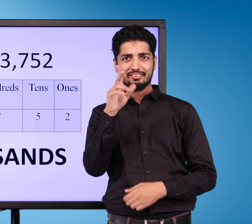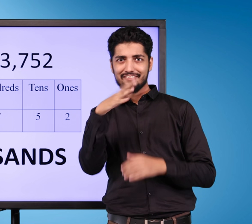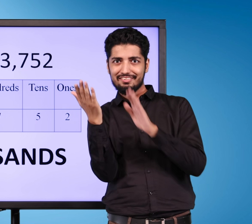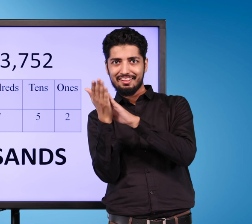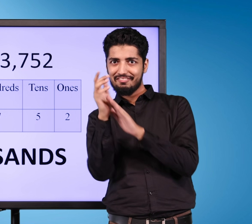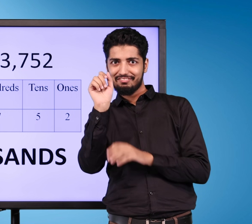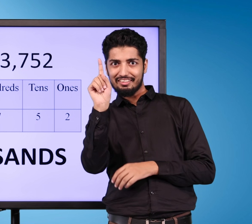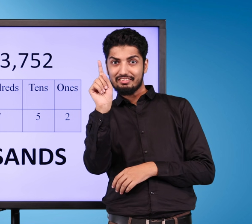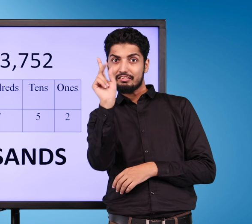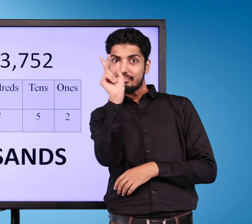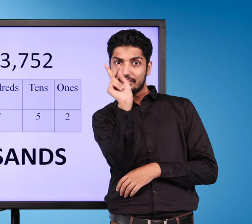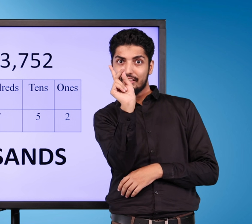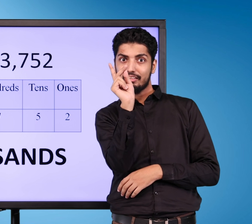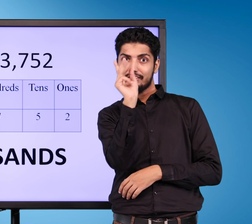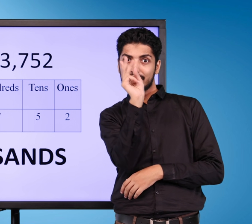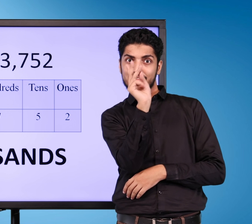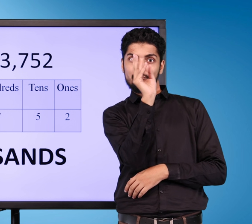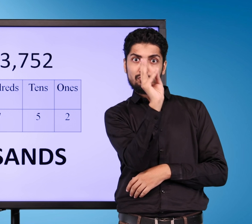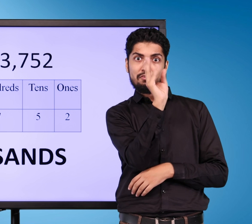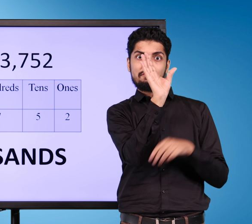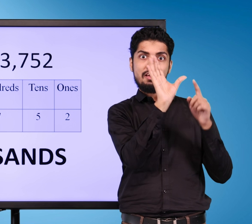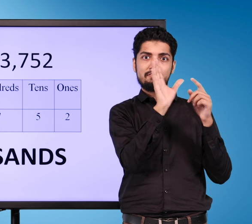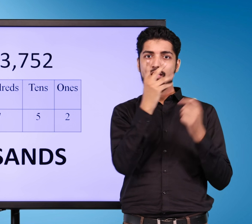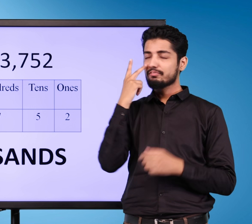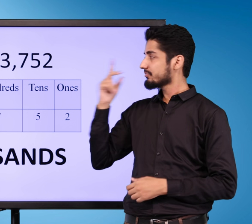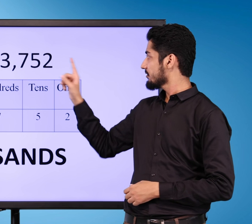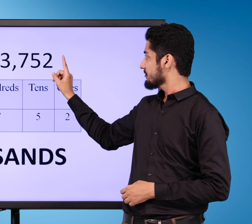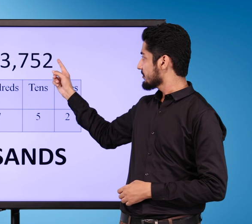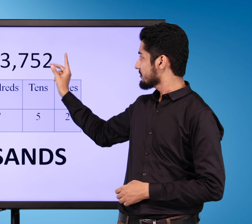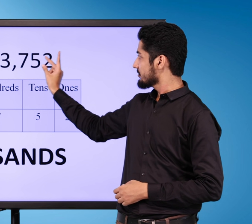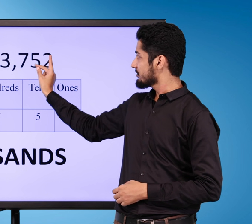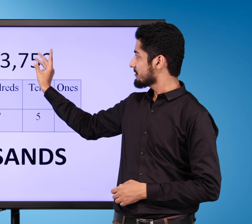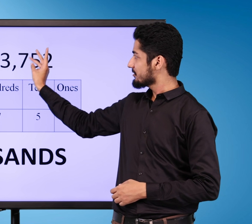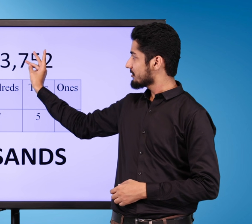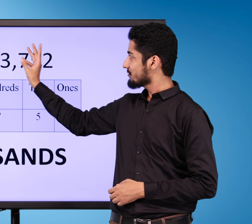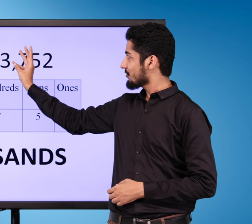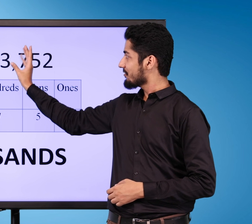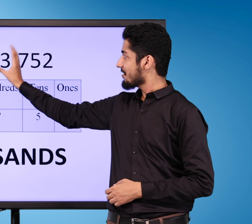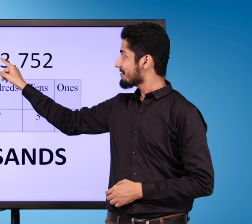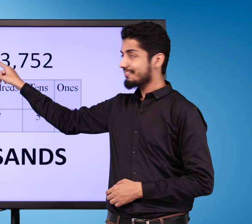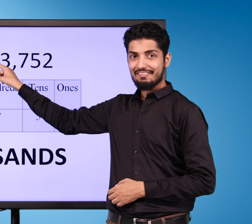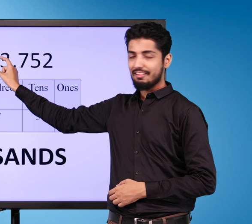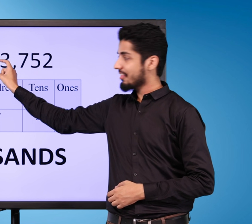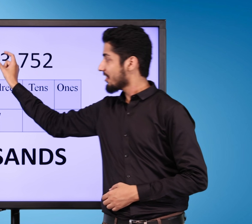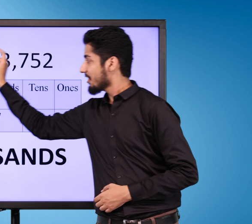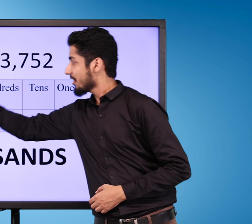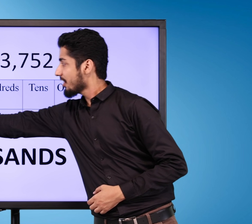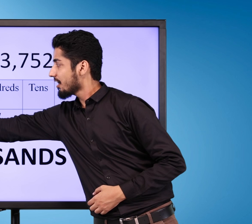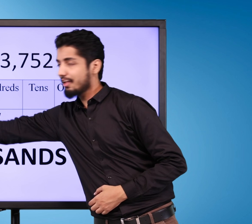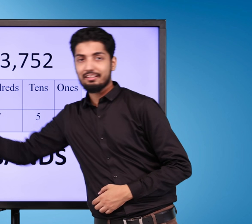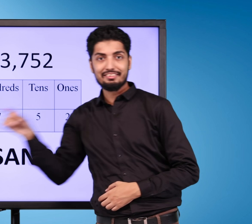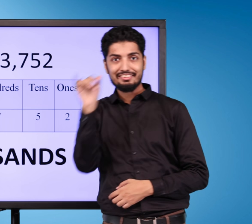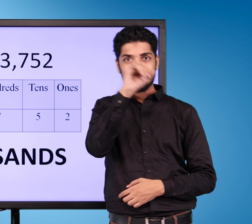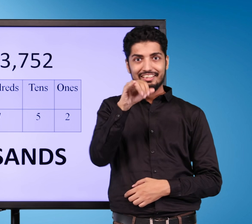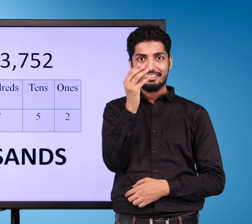the number in the ten thousands place is 6